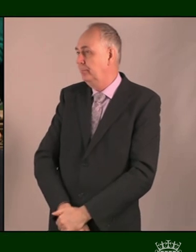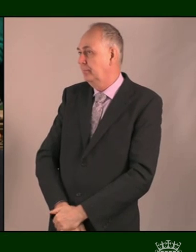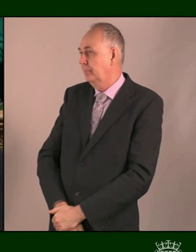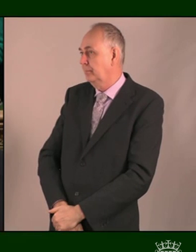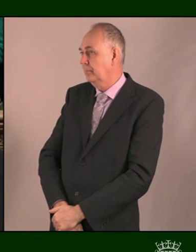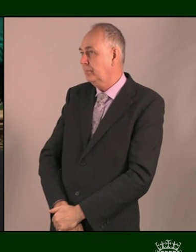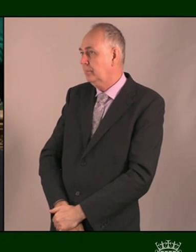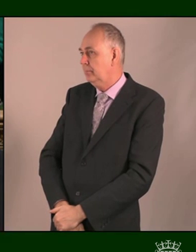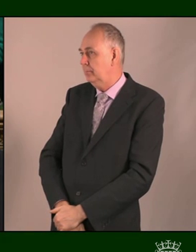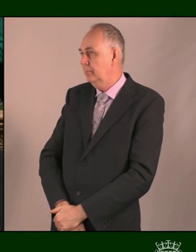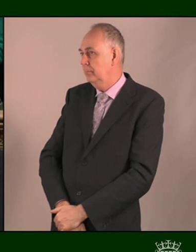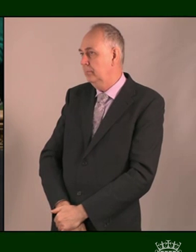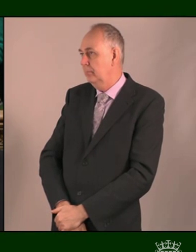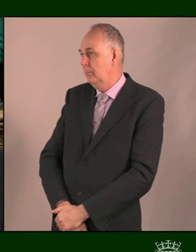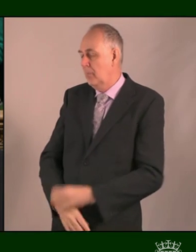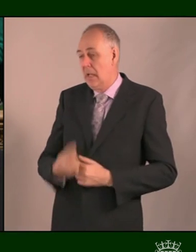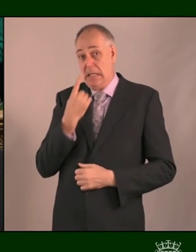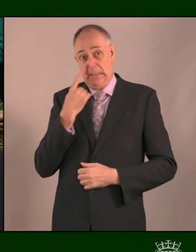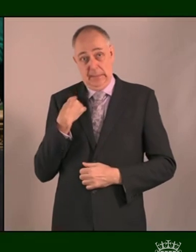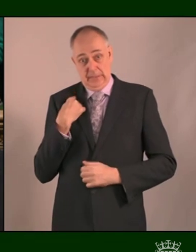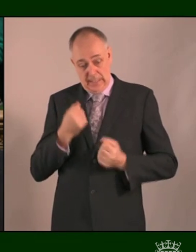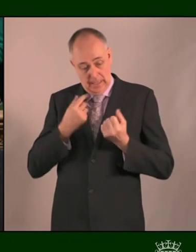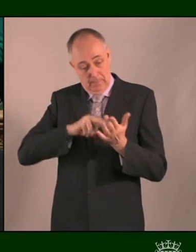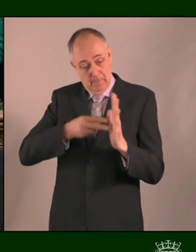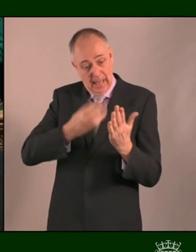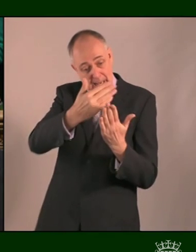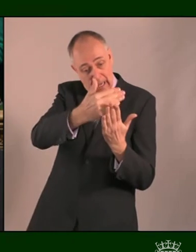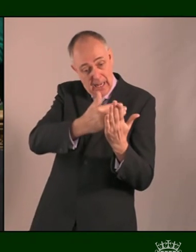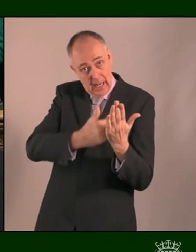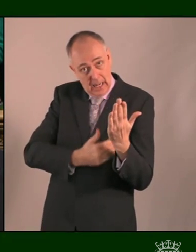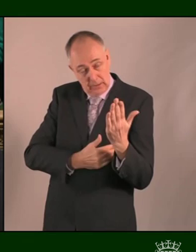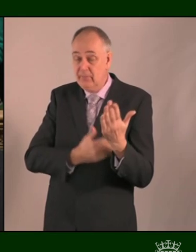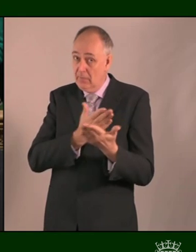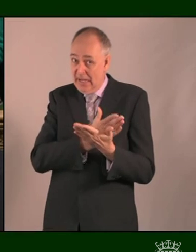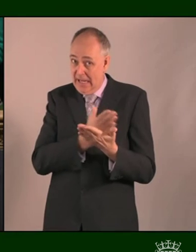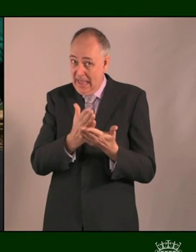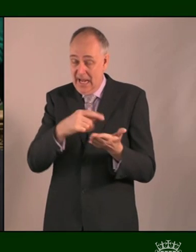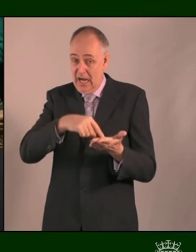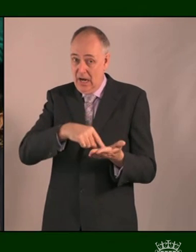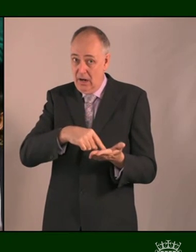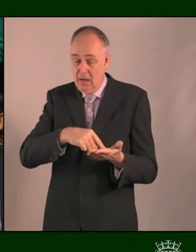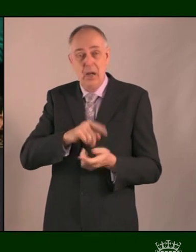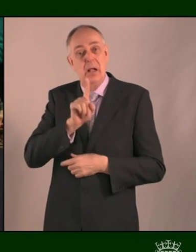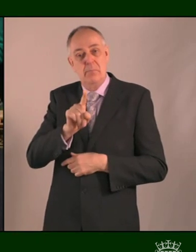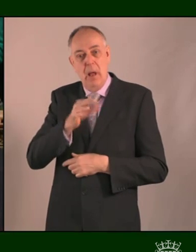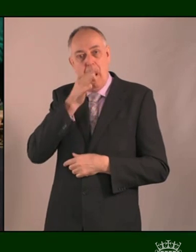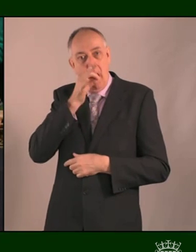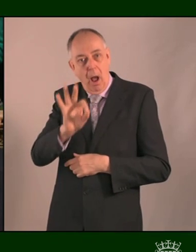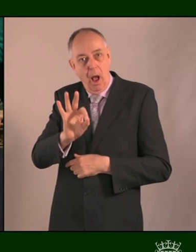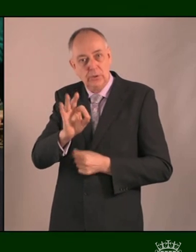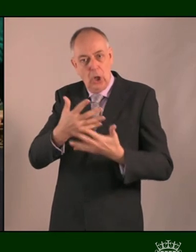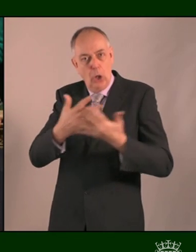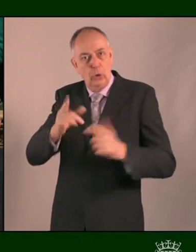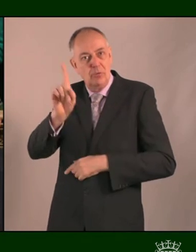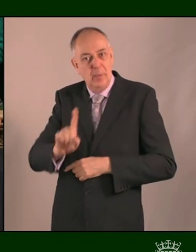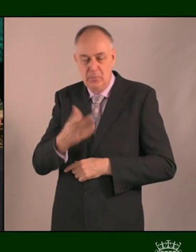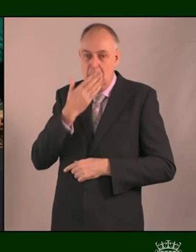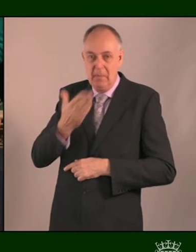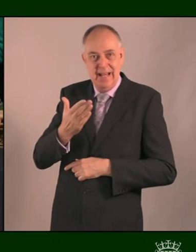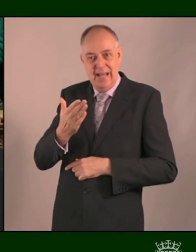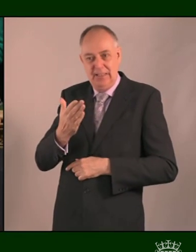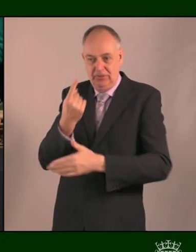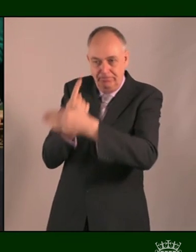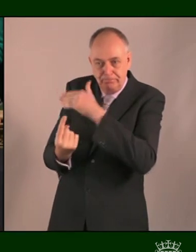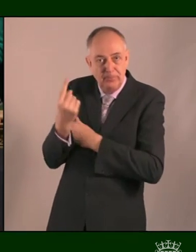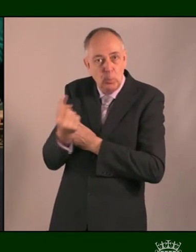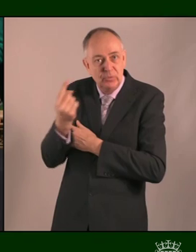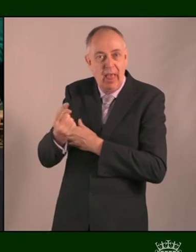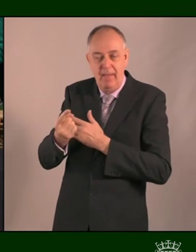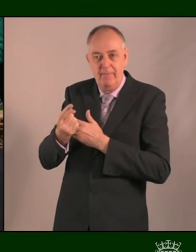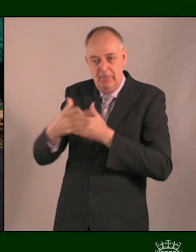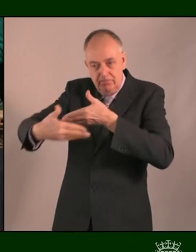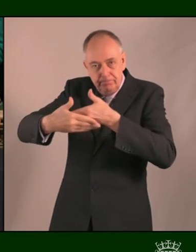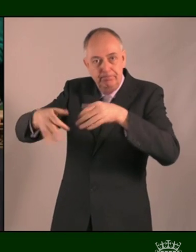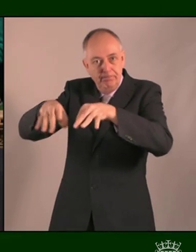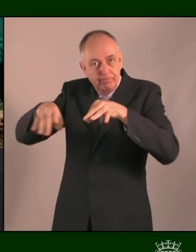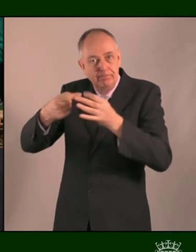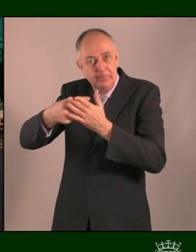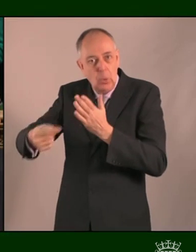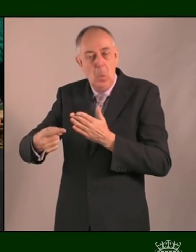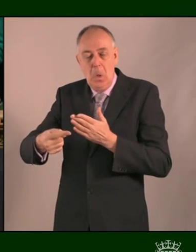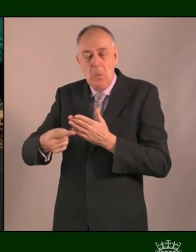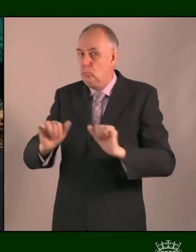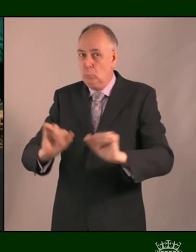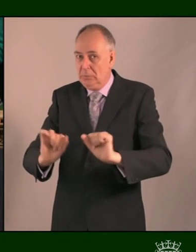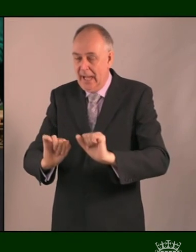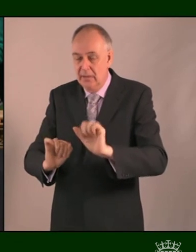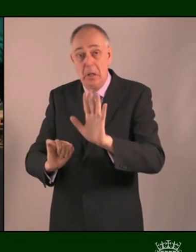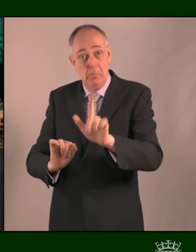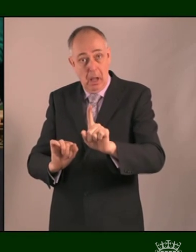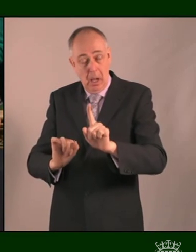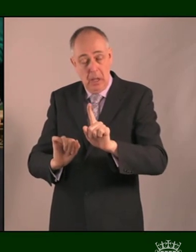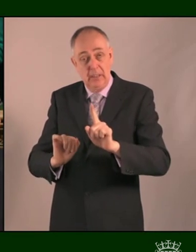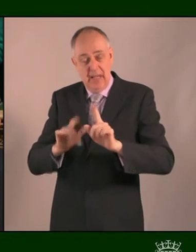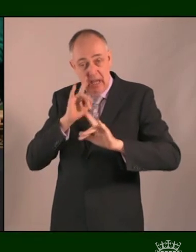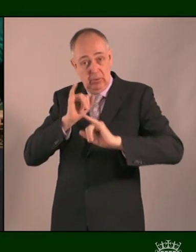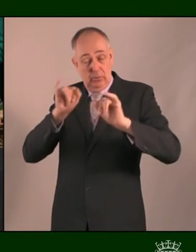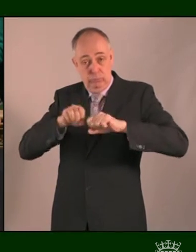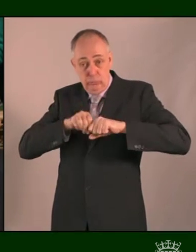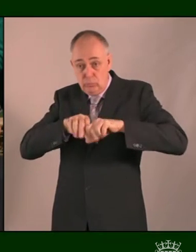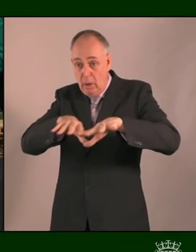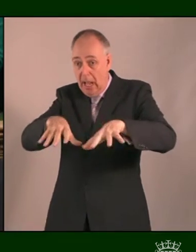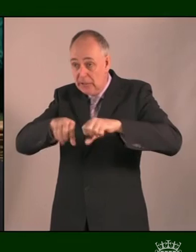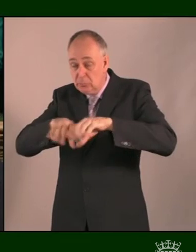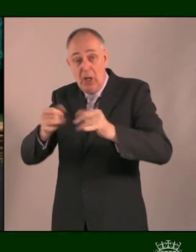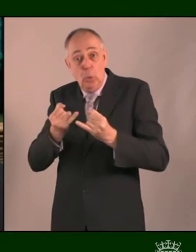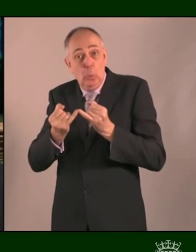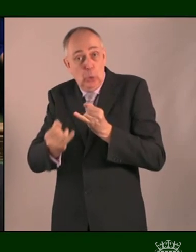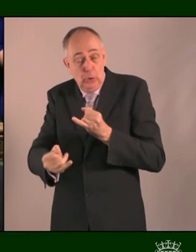As yesterday’s plan made clear, we are not at the point yet where we are asking large numbers of people to self-isolate, but that, of course, may come if large numbers of people have the symptoms of coronavirus.